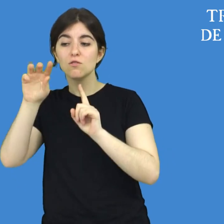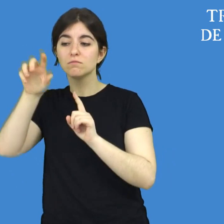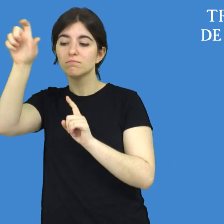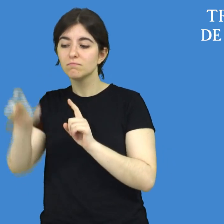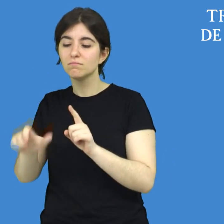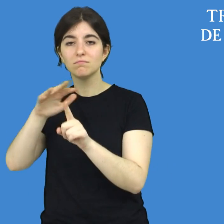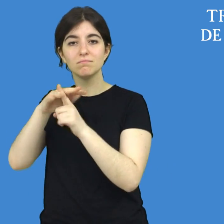persona